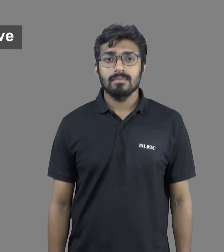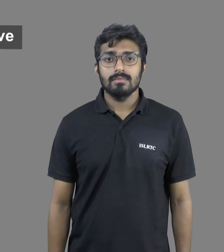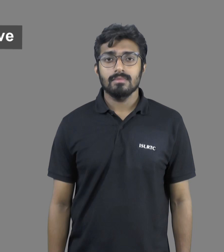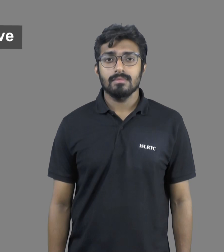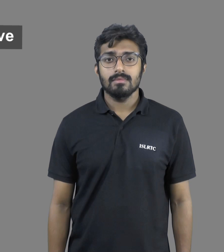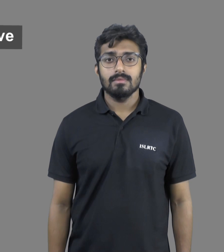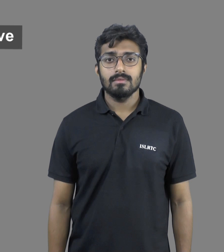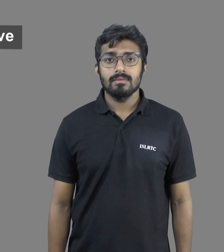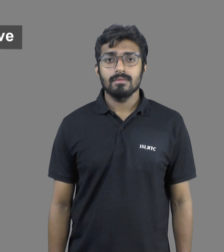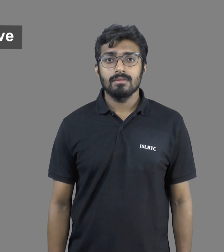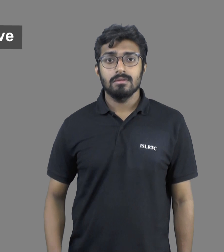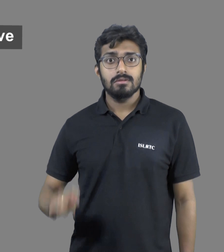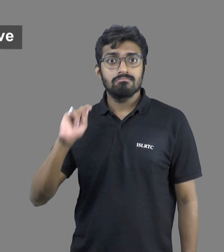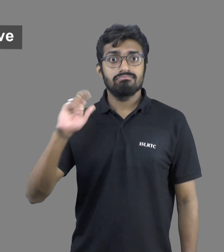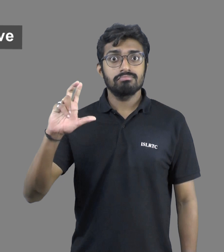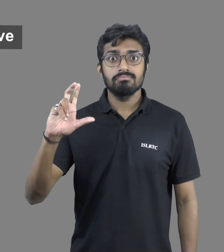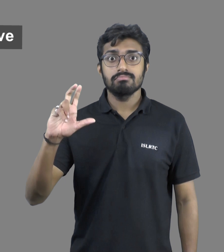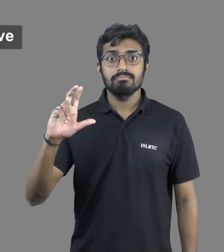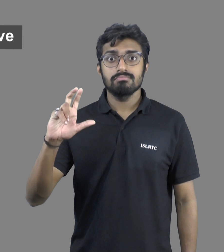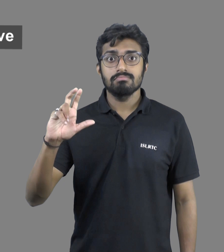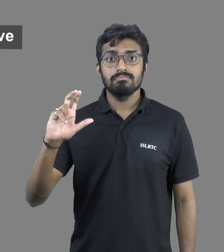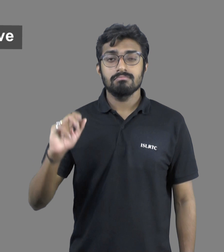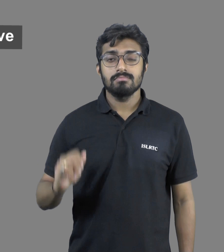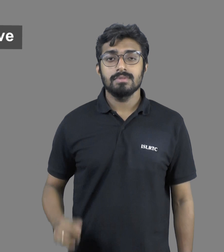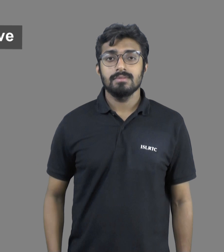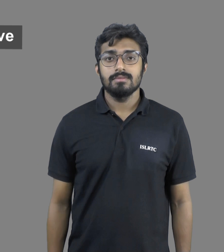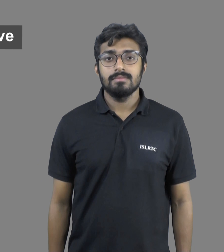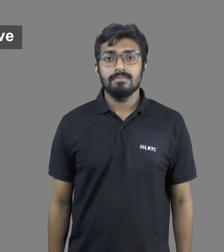Expensive